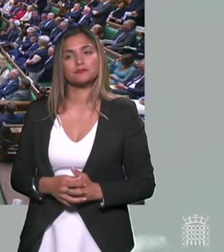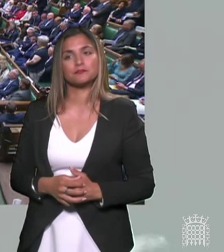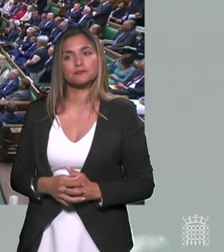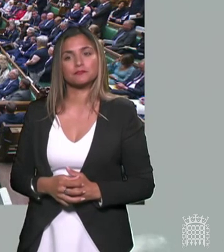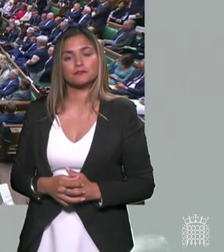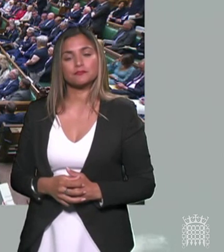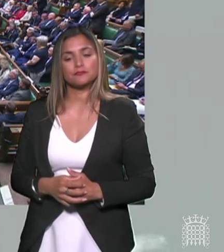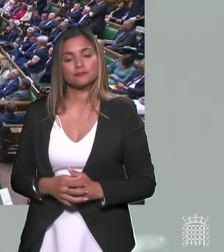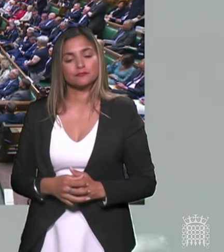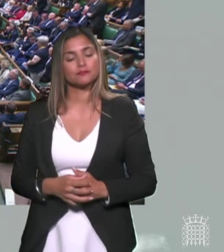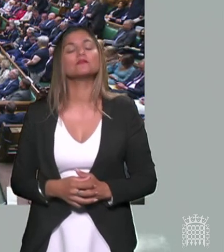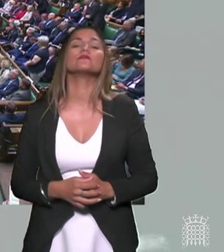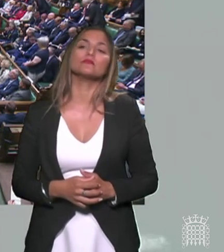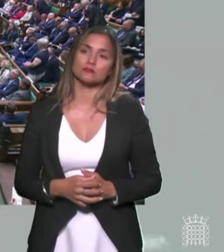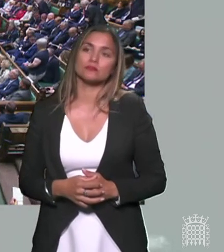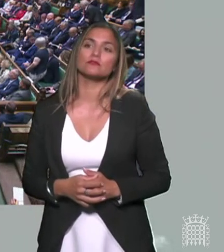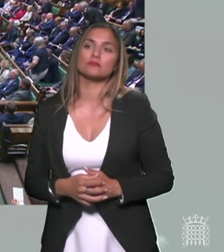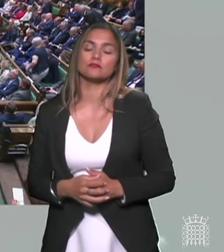Heaven forfend that they should change their minds.